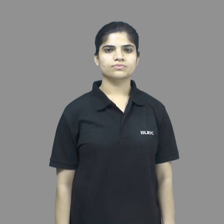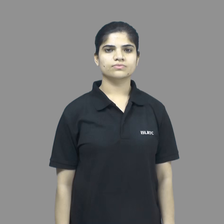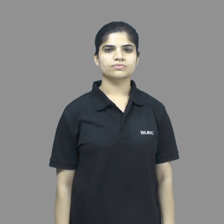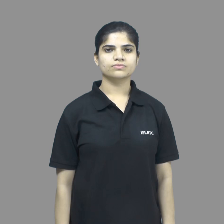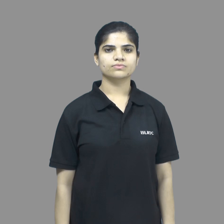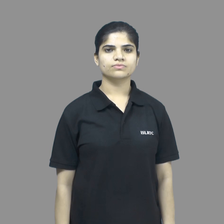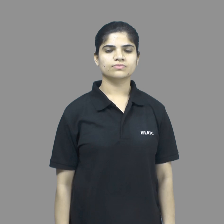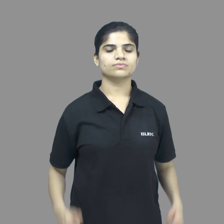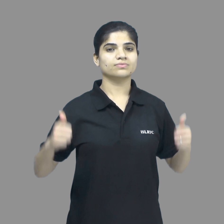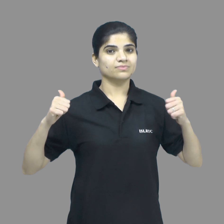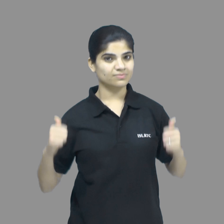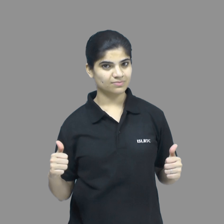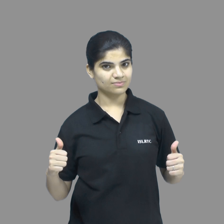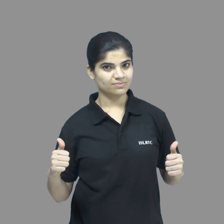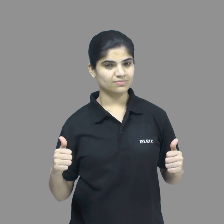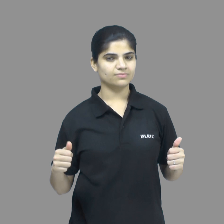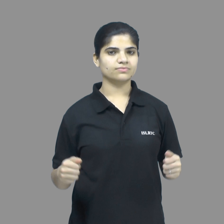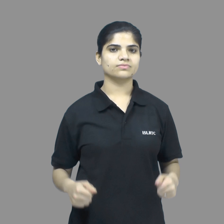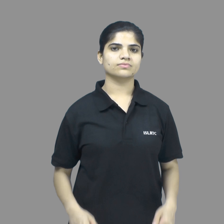Sit